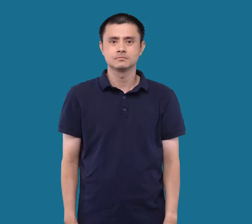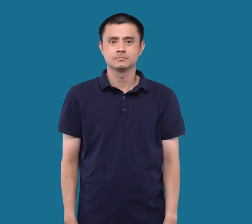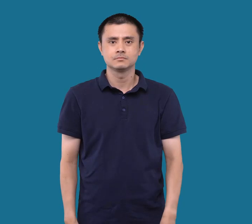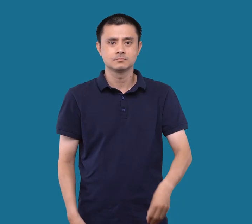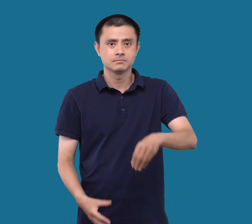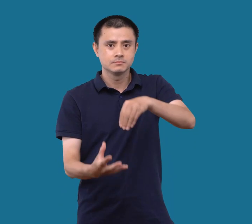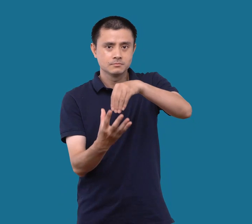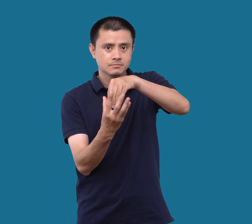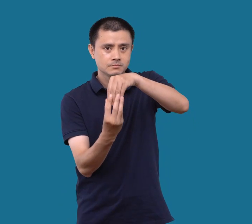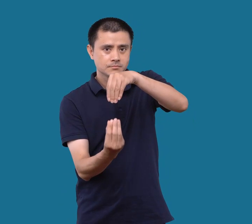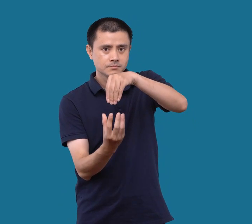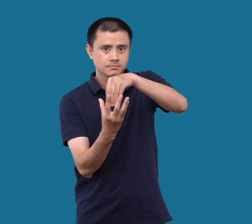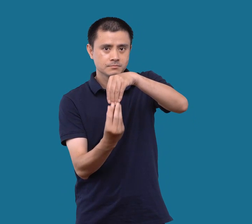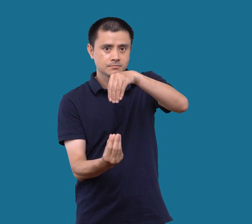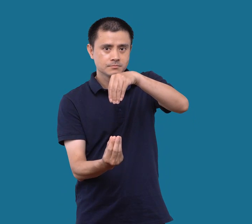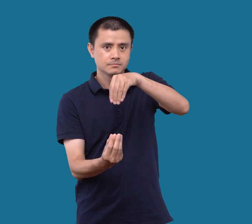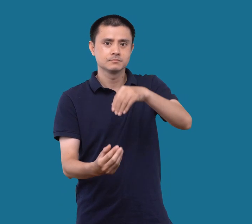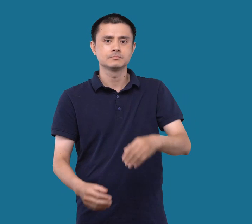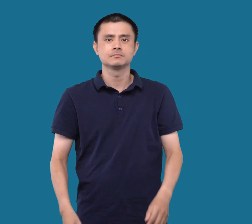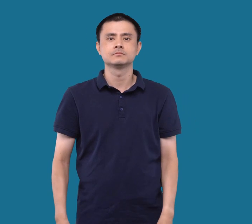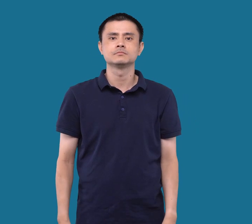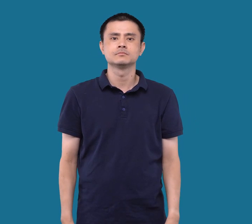củ cải trắng